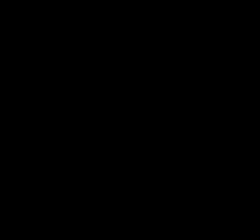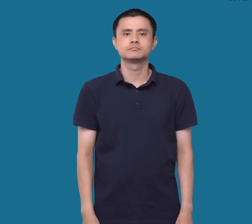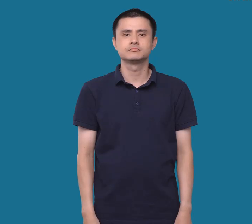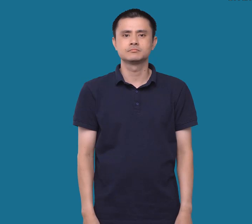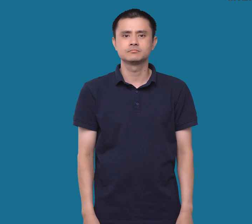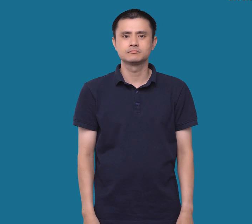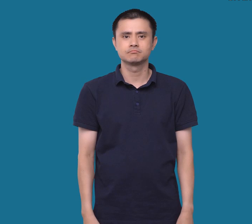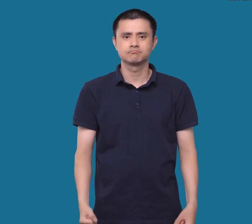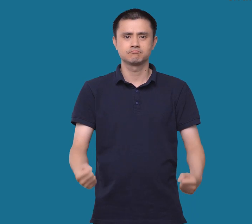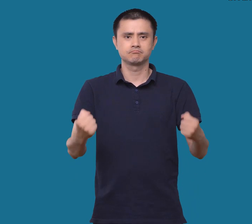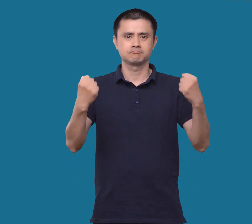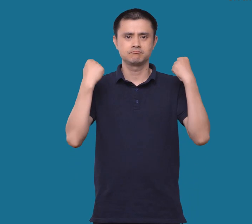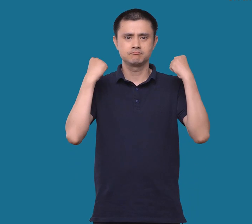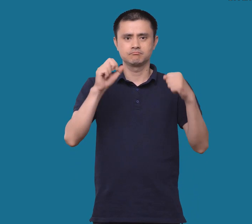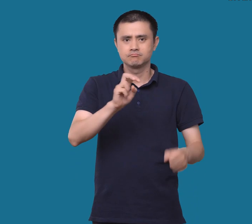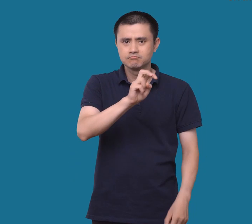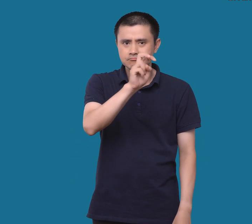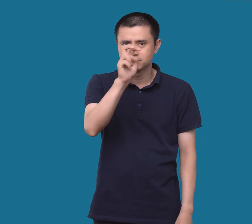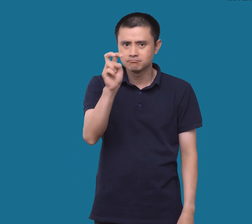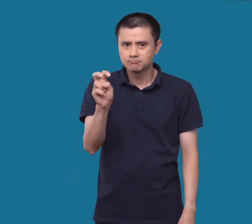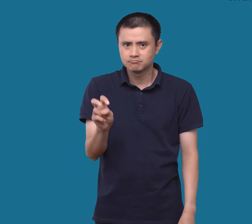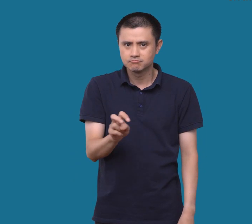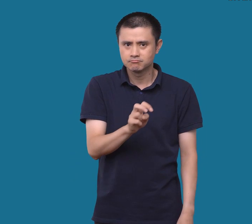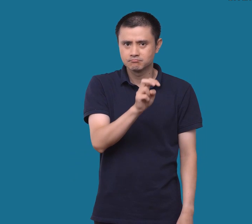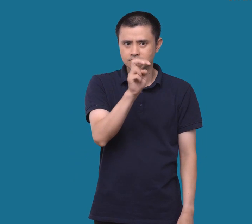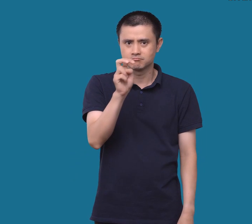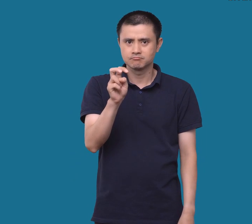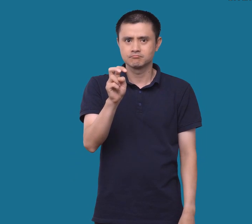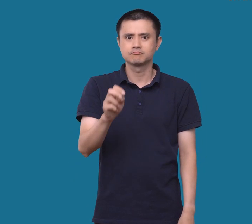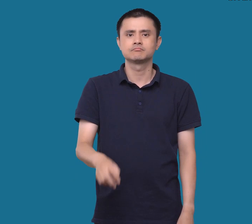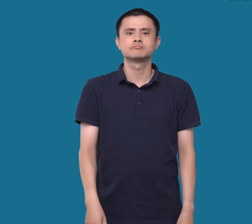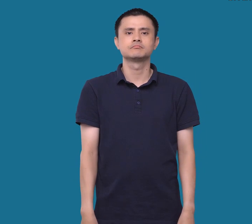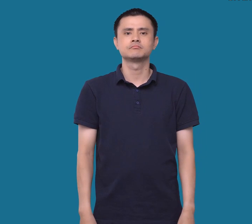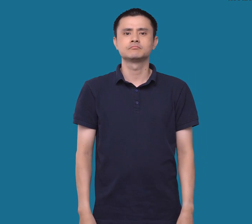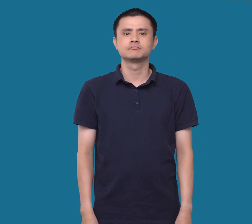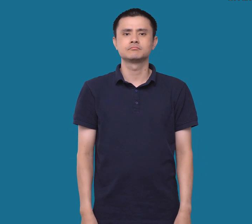chăm sóc sức khỏe